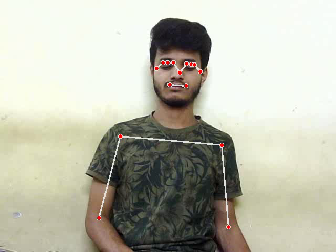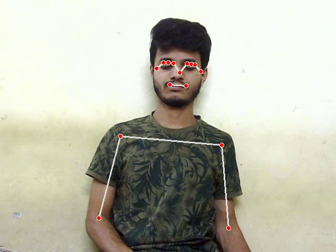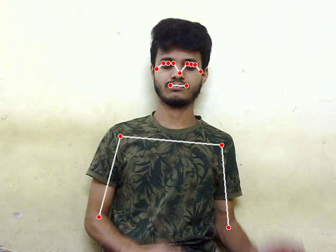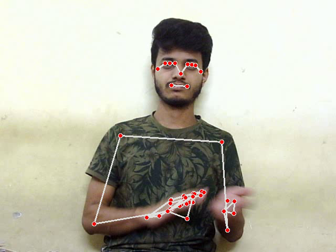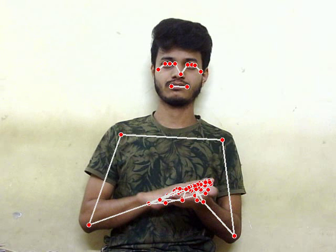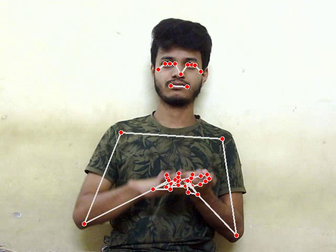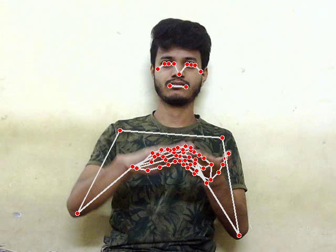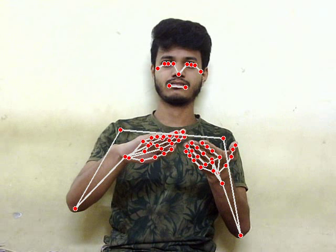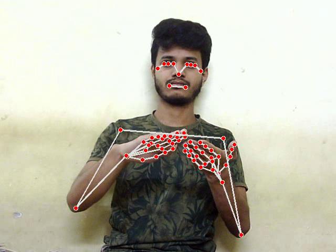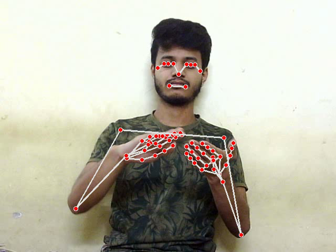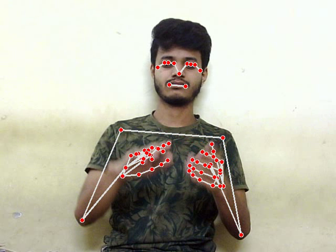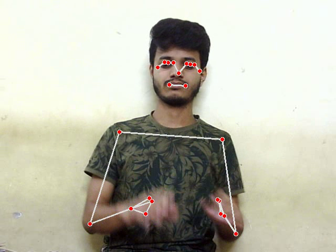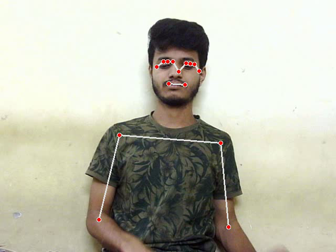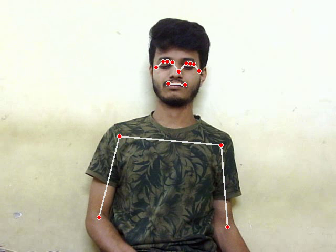nice